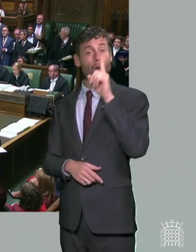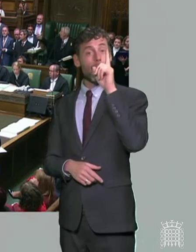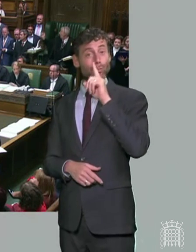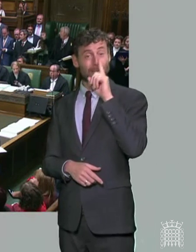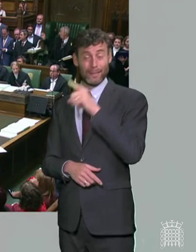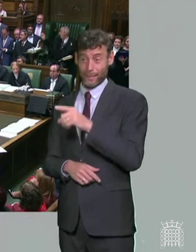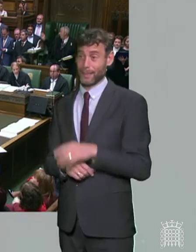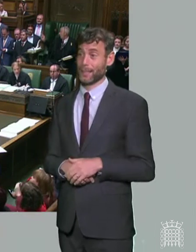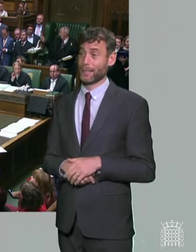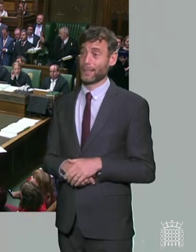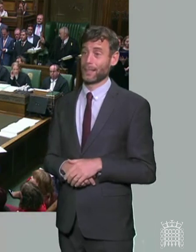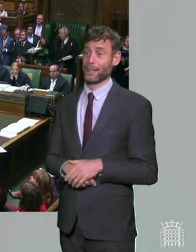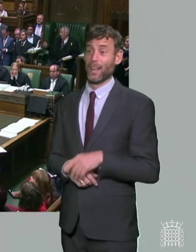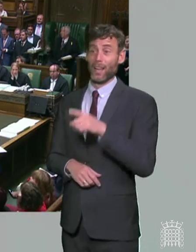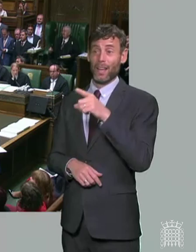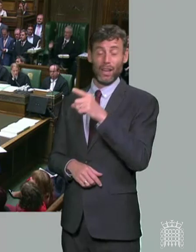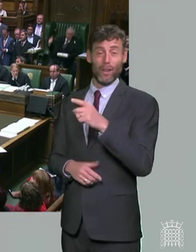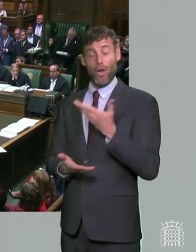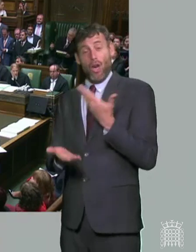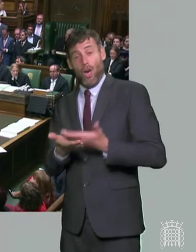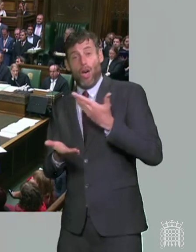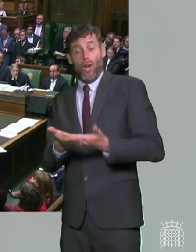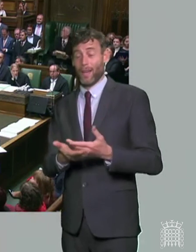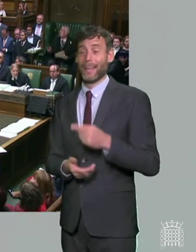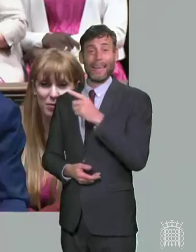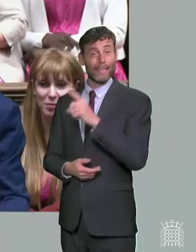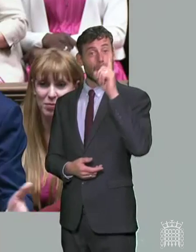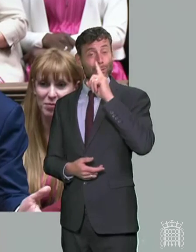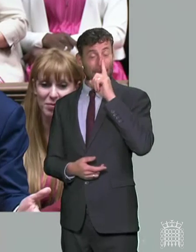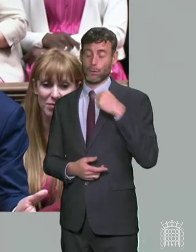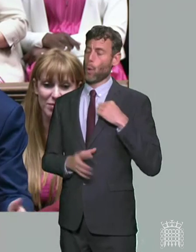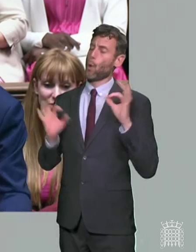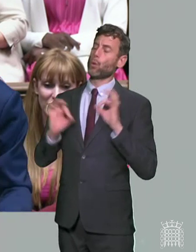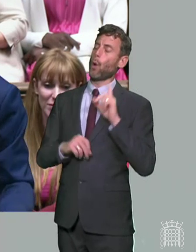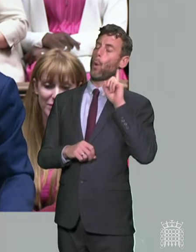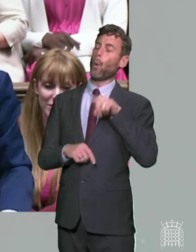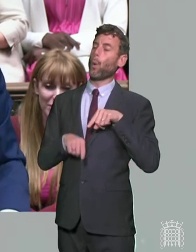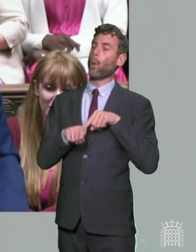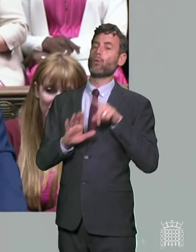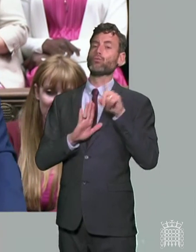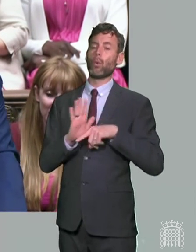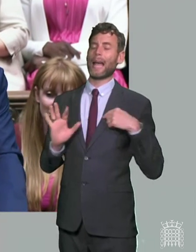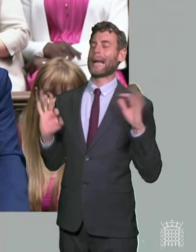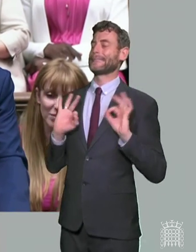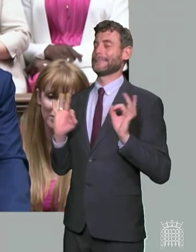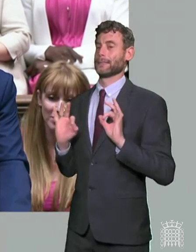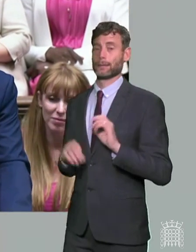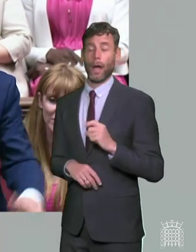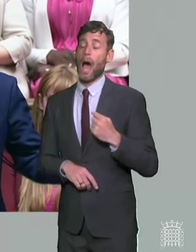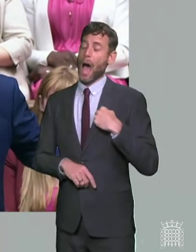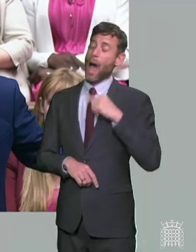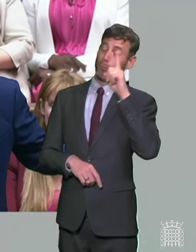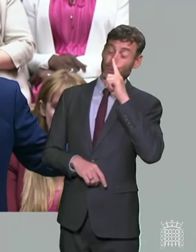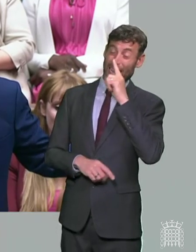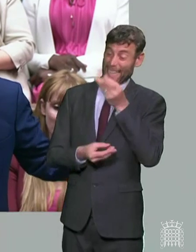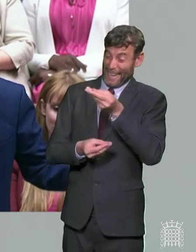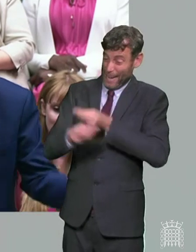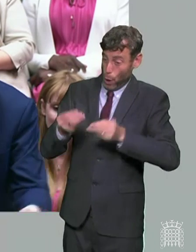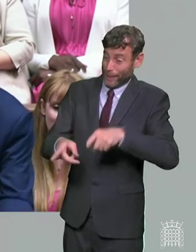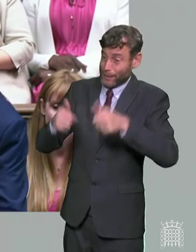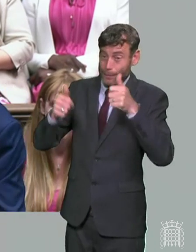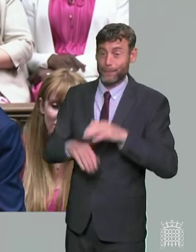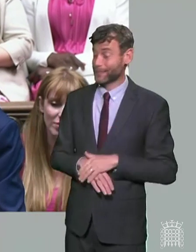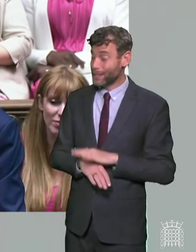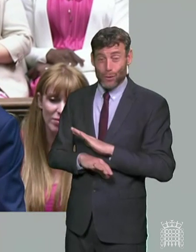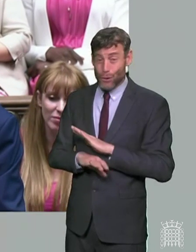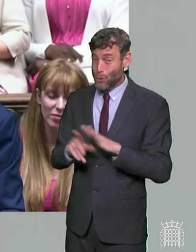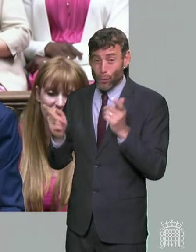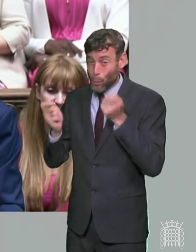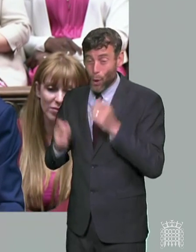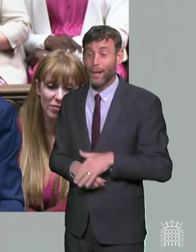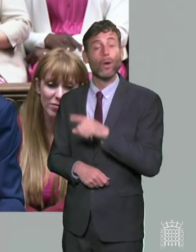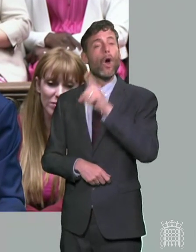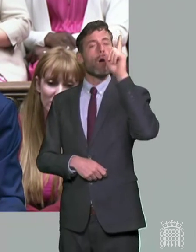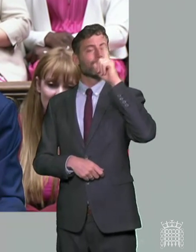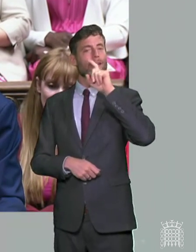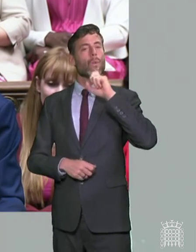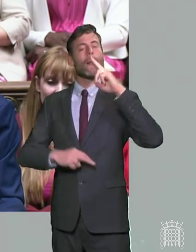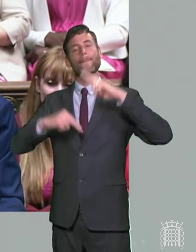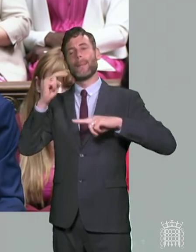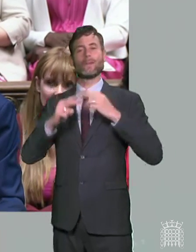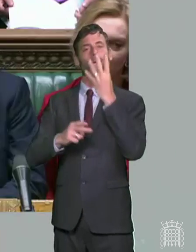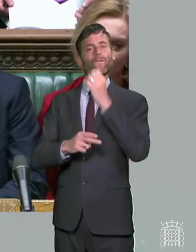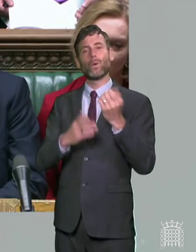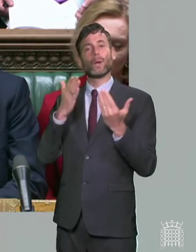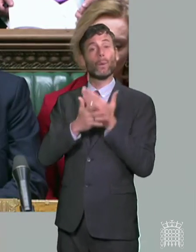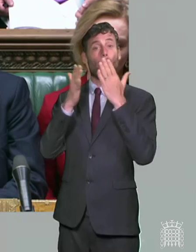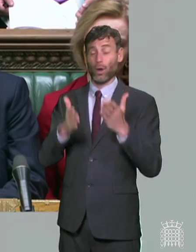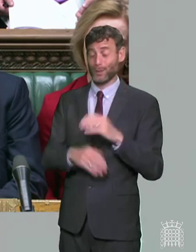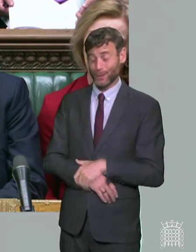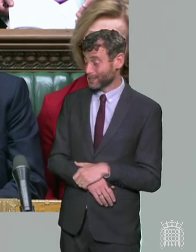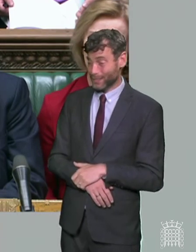Oh dear. Prime Minister, dear, dear me. Pretending no rules were— He chunters on. Pretending no rules were broken did not work, pretending the economy is booming did not work and pretending to build 40 new hospitals will not work either.